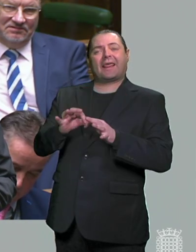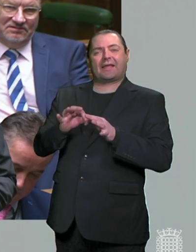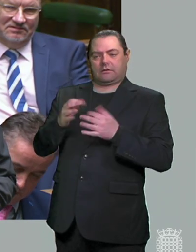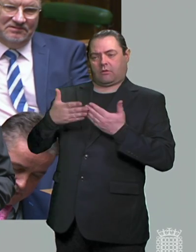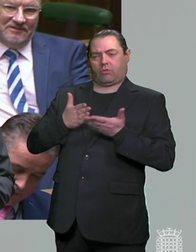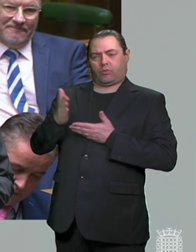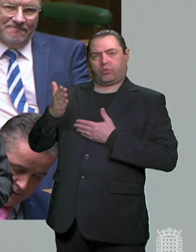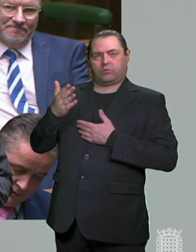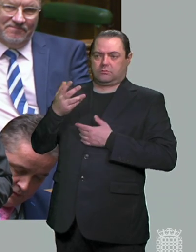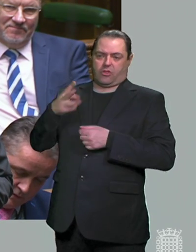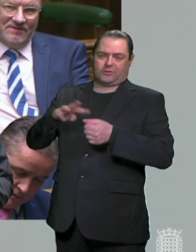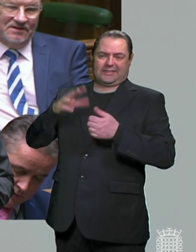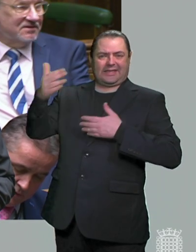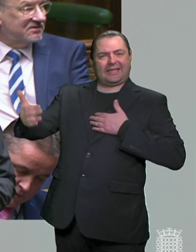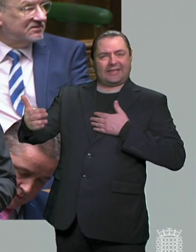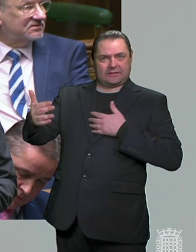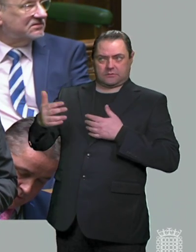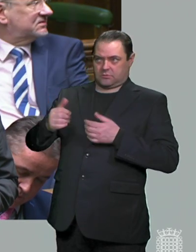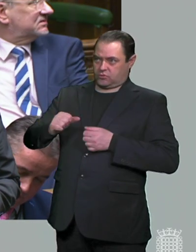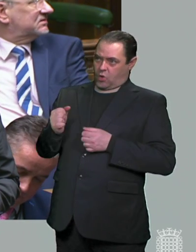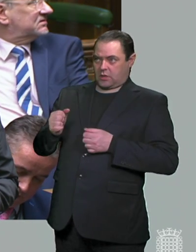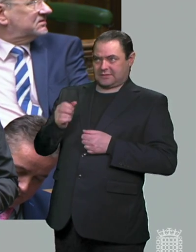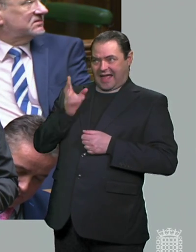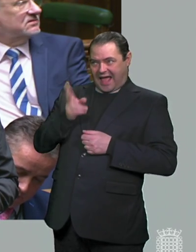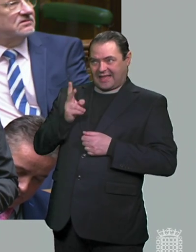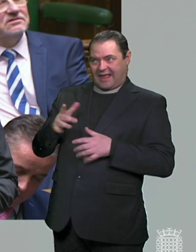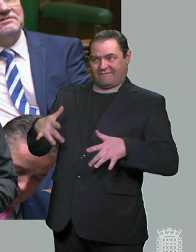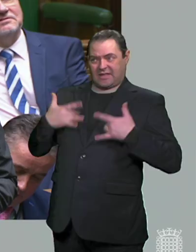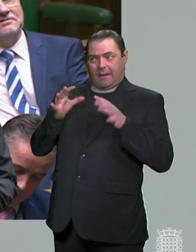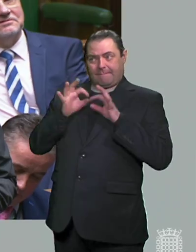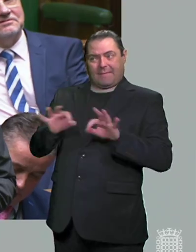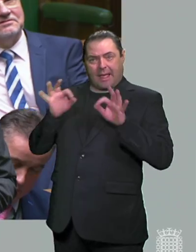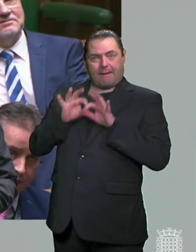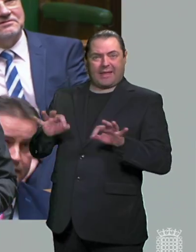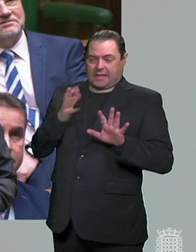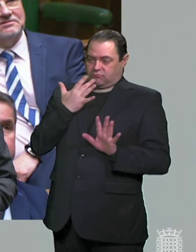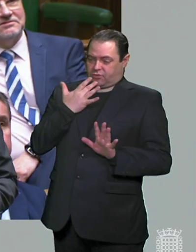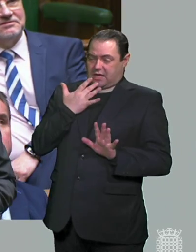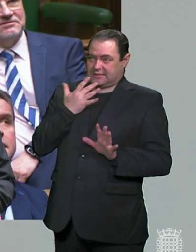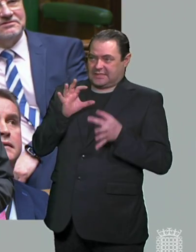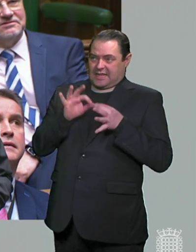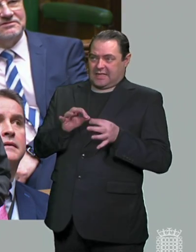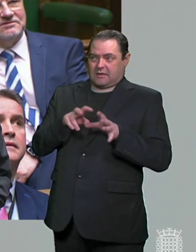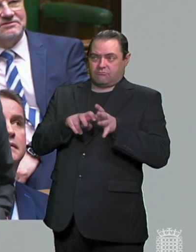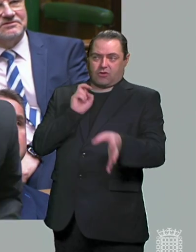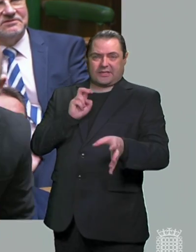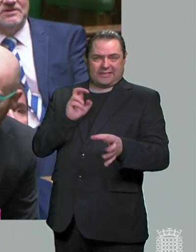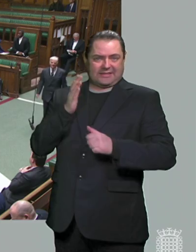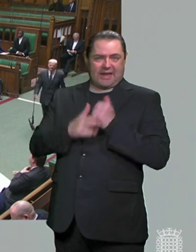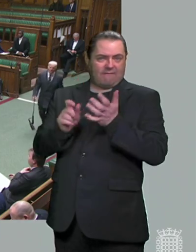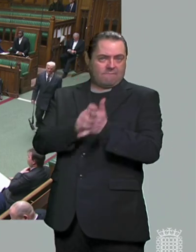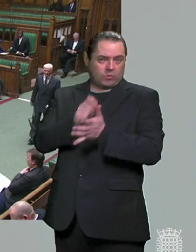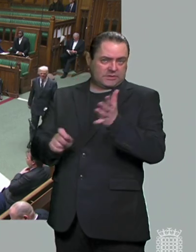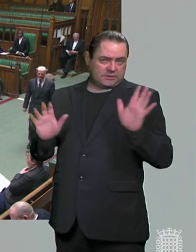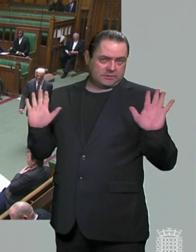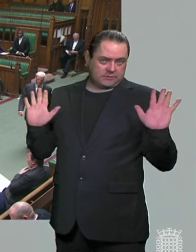Does the Secretary of State believe it is right for Scotland to face yet another billion-pound price tag for a Brexit that it did not vote for?